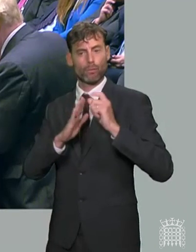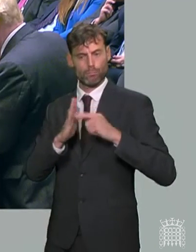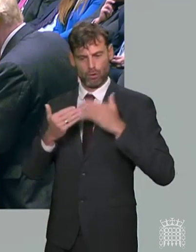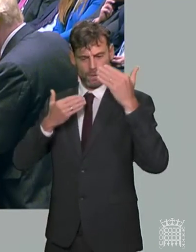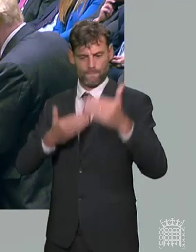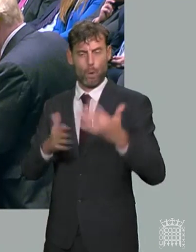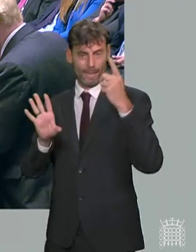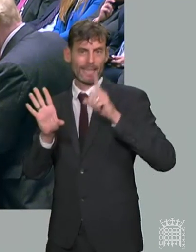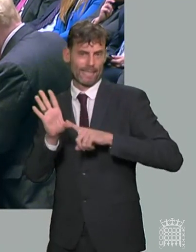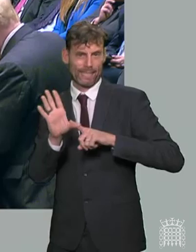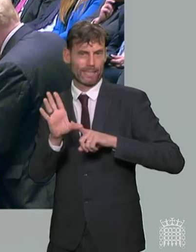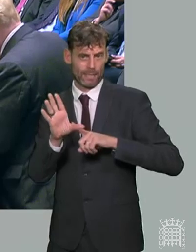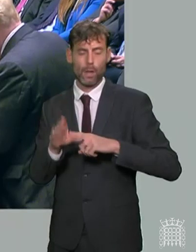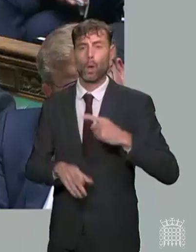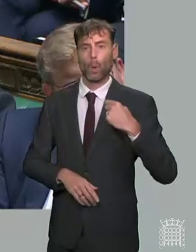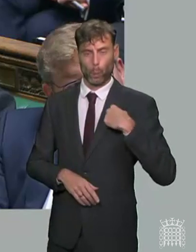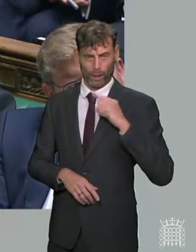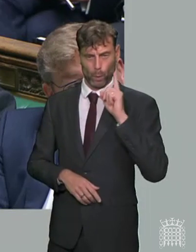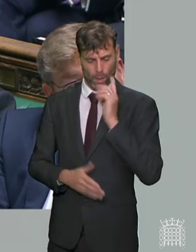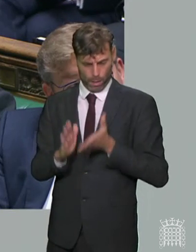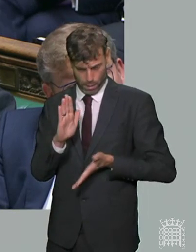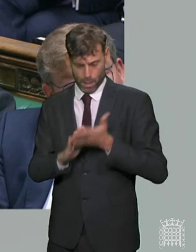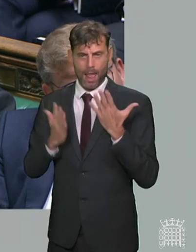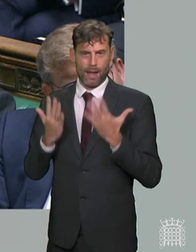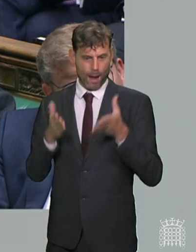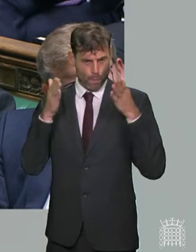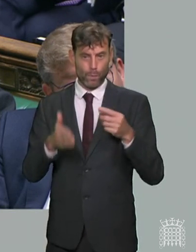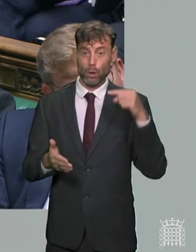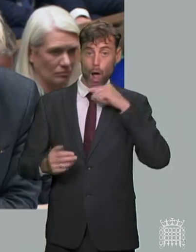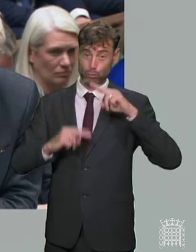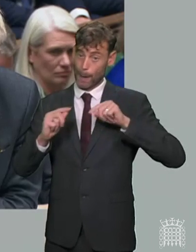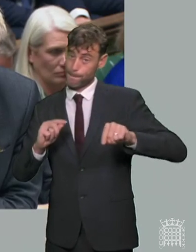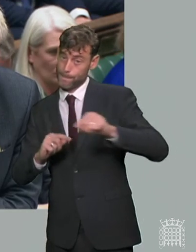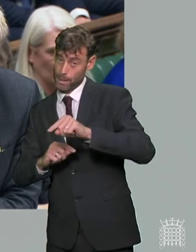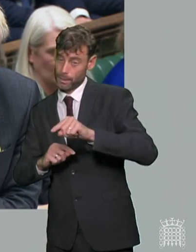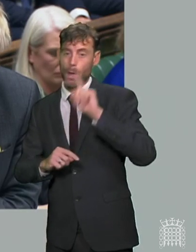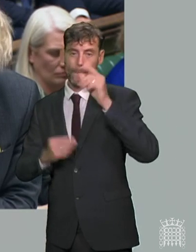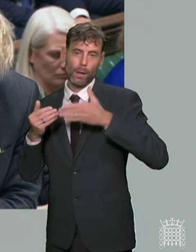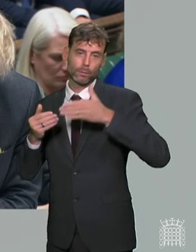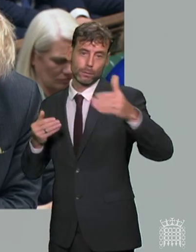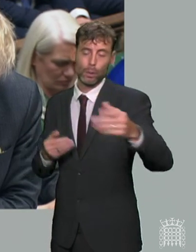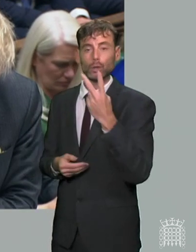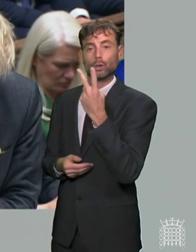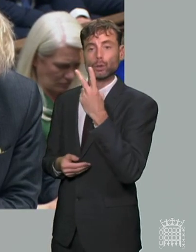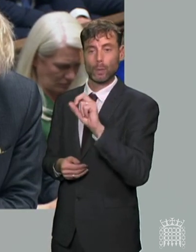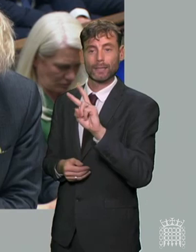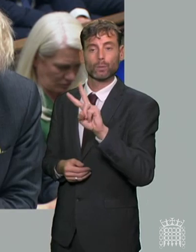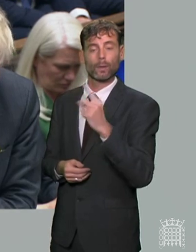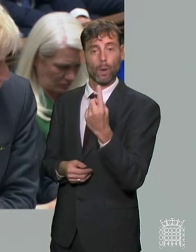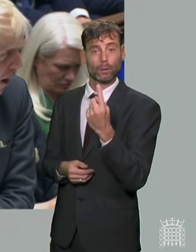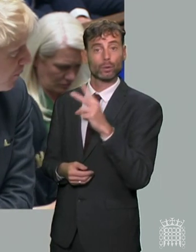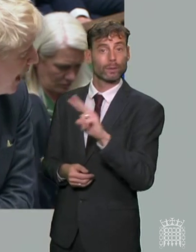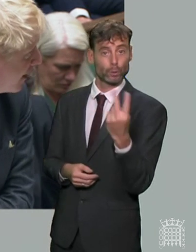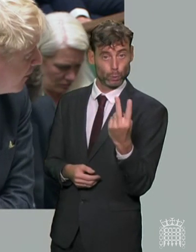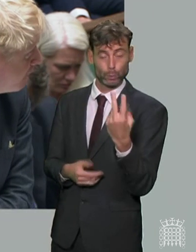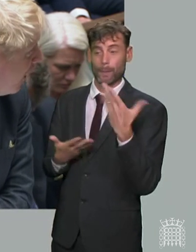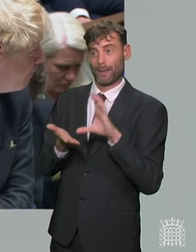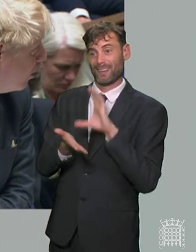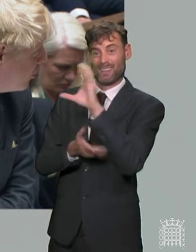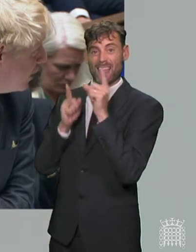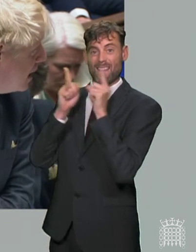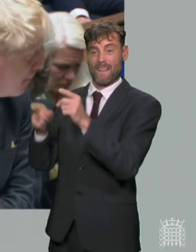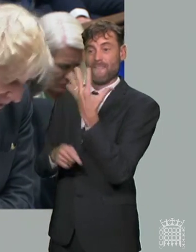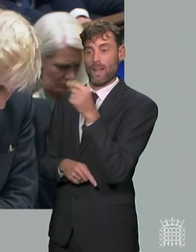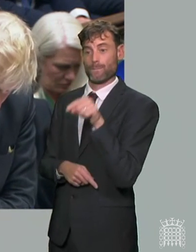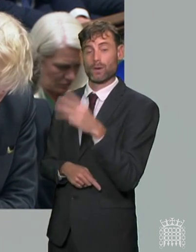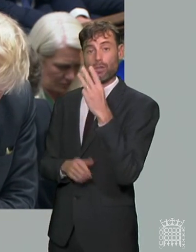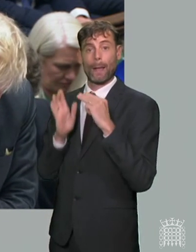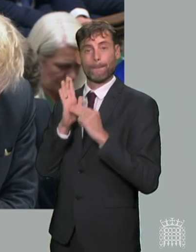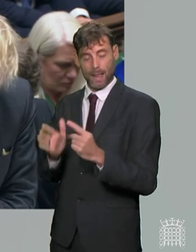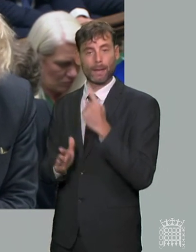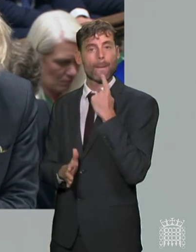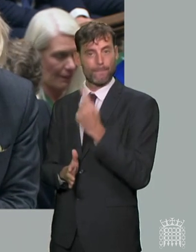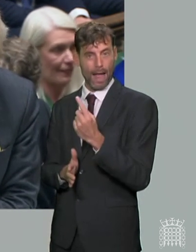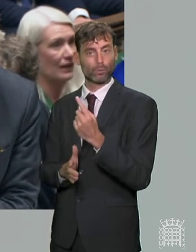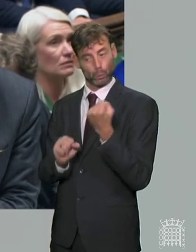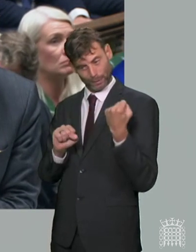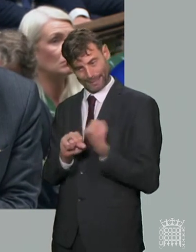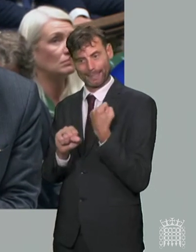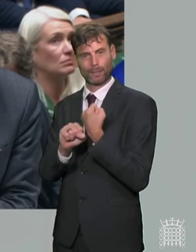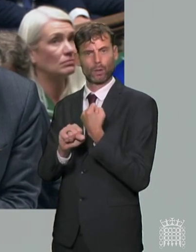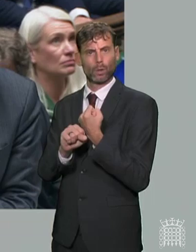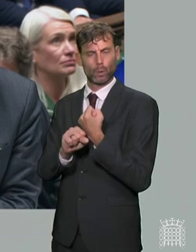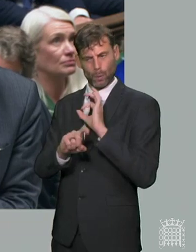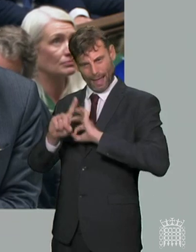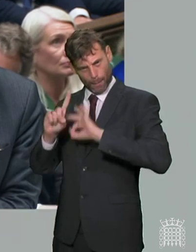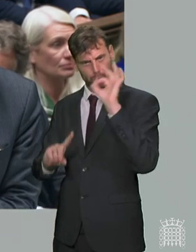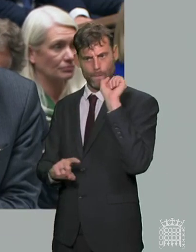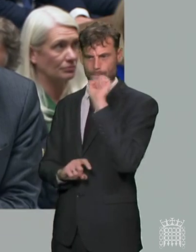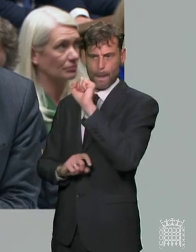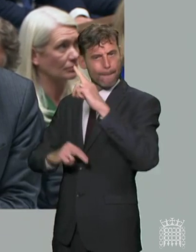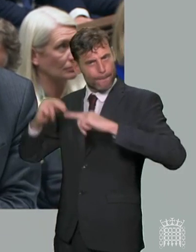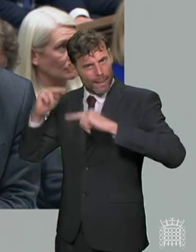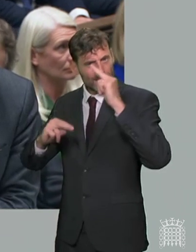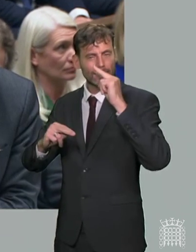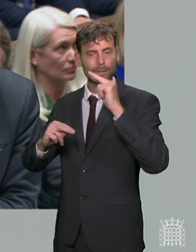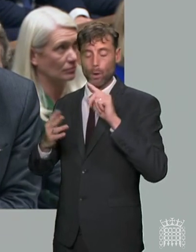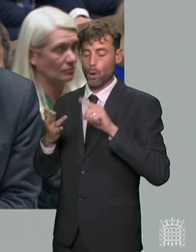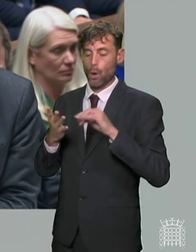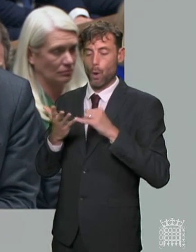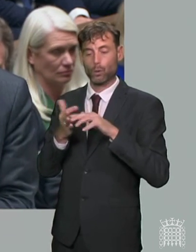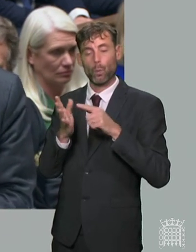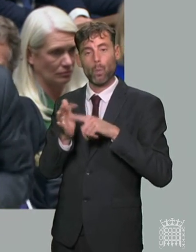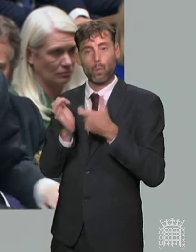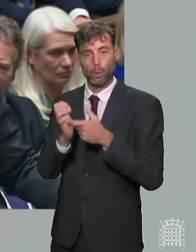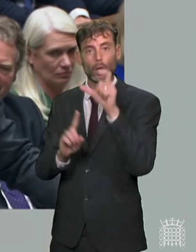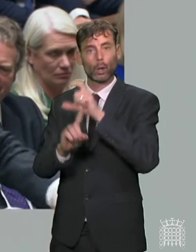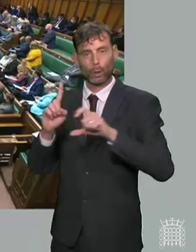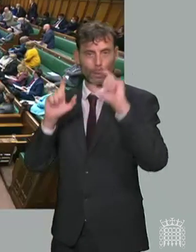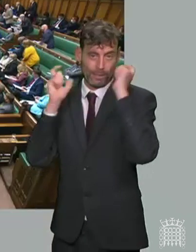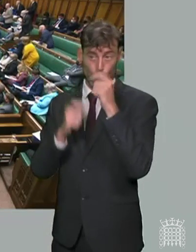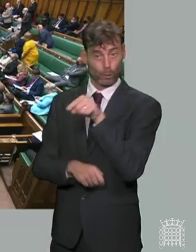in the next decade—we are doing 100 immediately—Cumbria County Council has been allocated £5.3 million for the financial year 2021-22 to improve buildings, including Ullswater Community College.